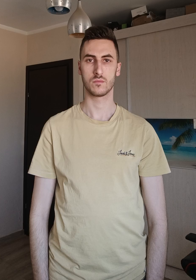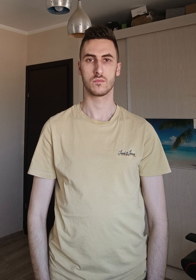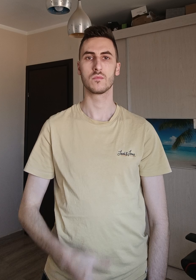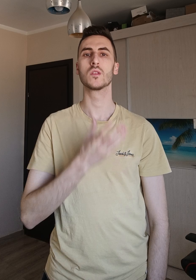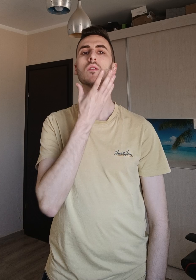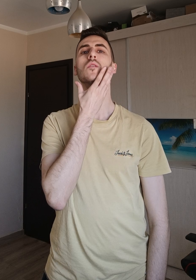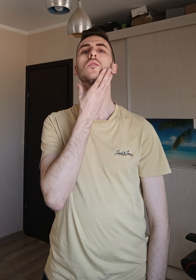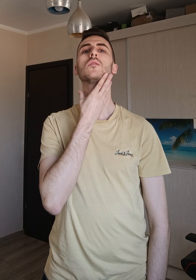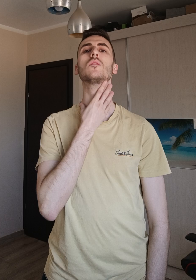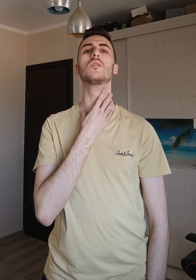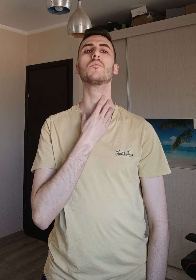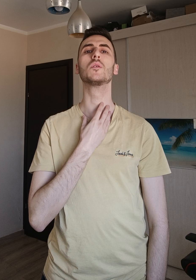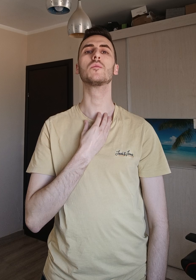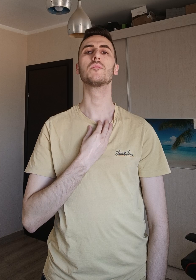צמא